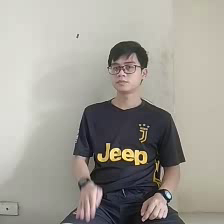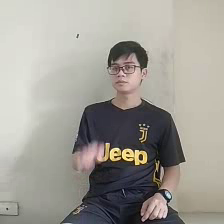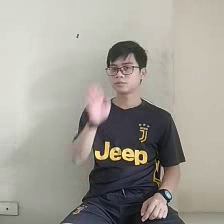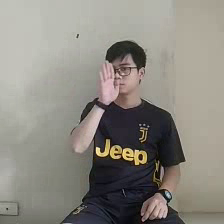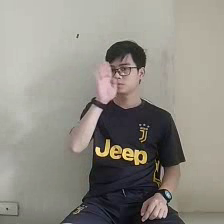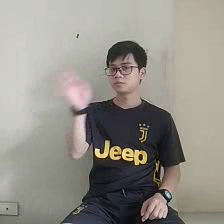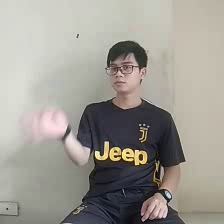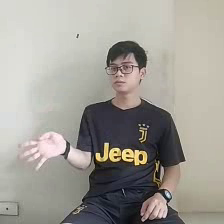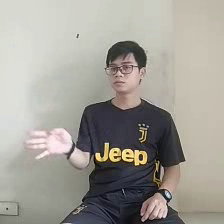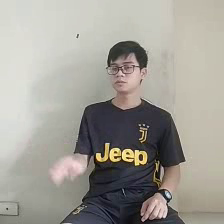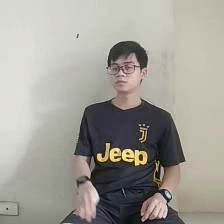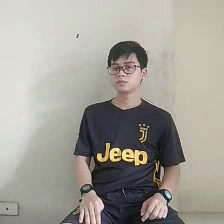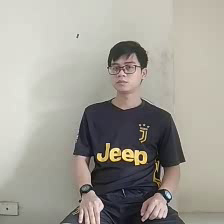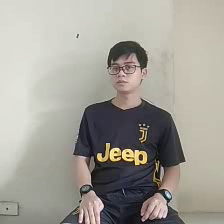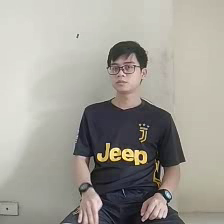Nôn ói